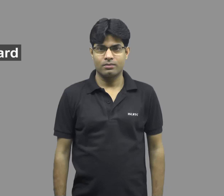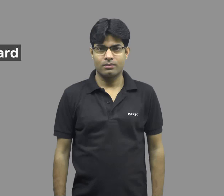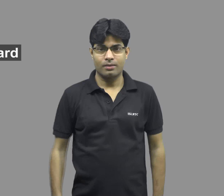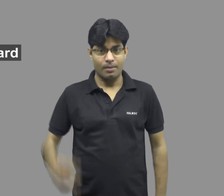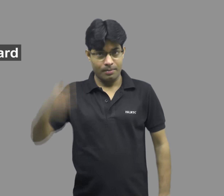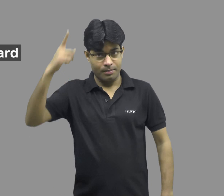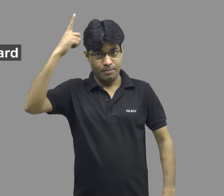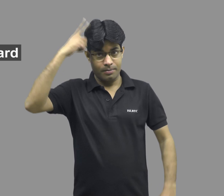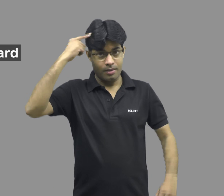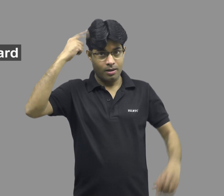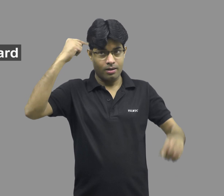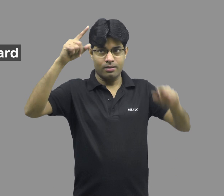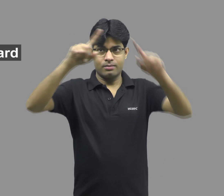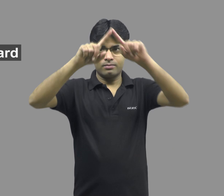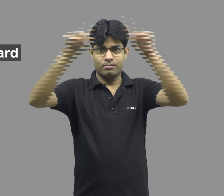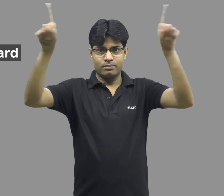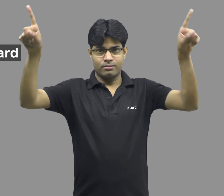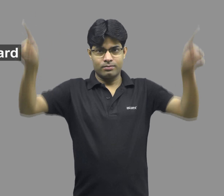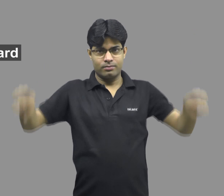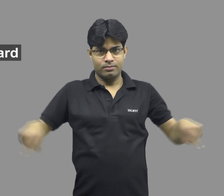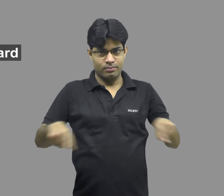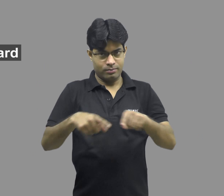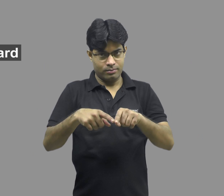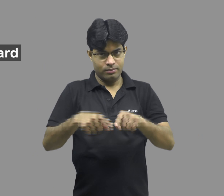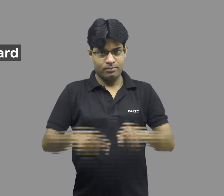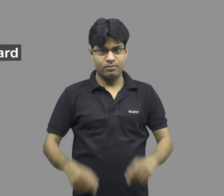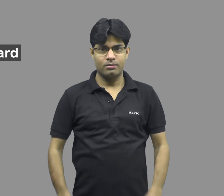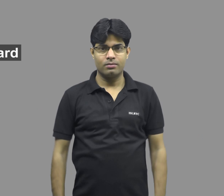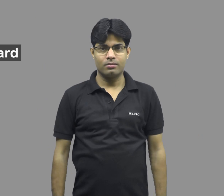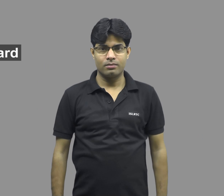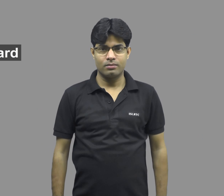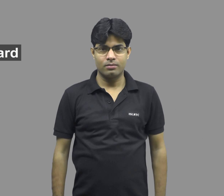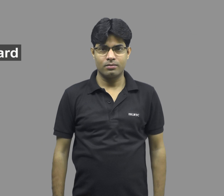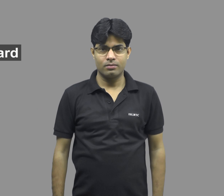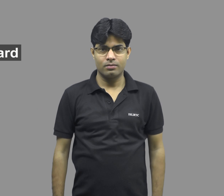Blackboard